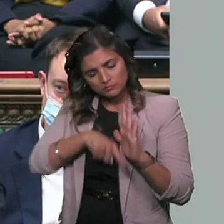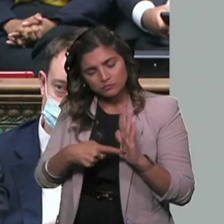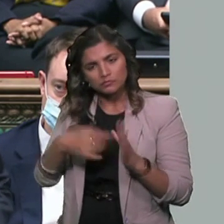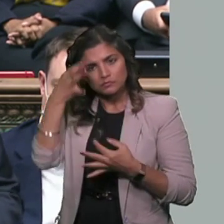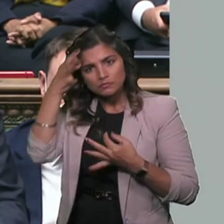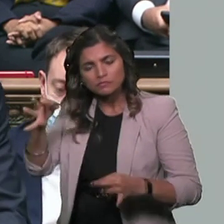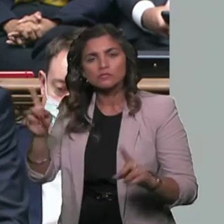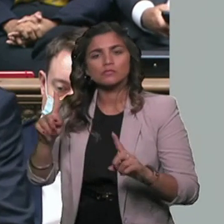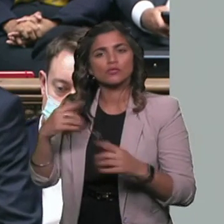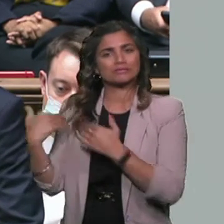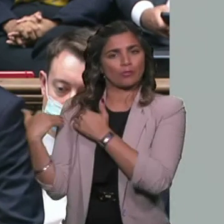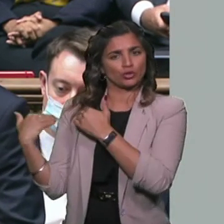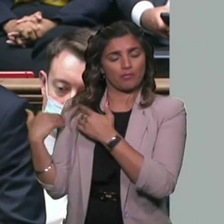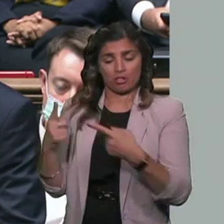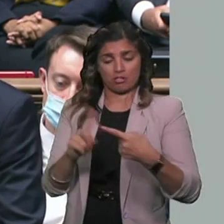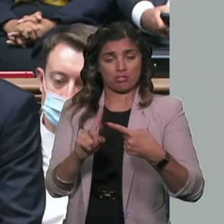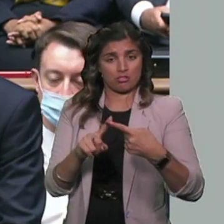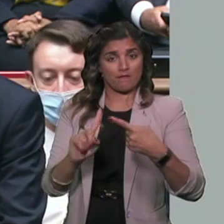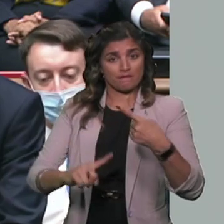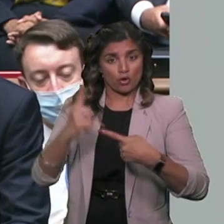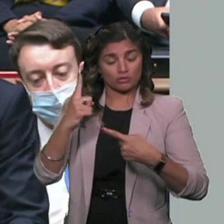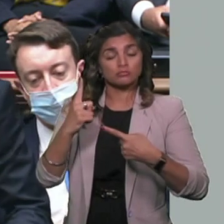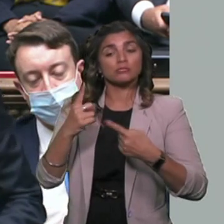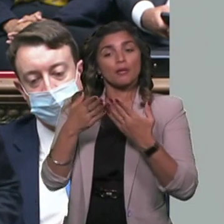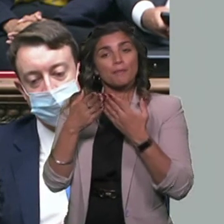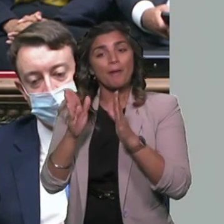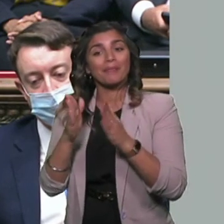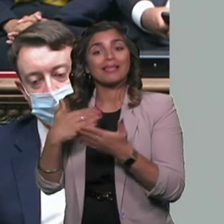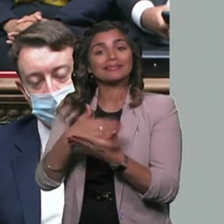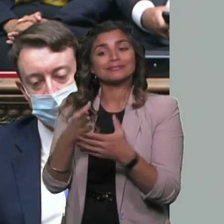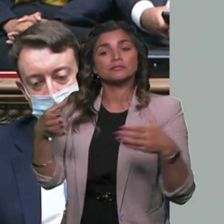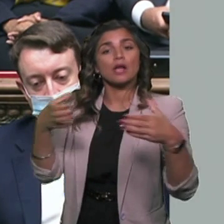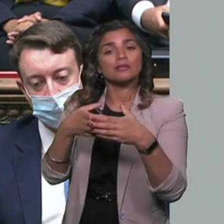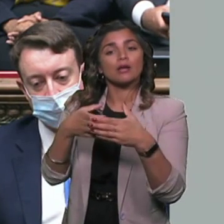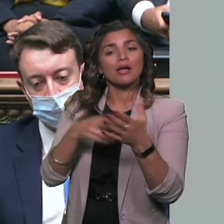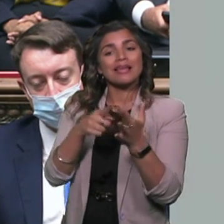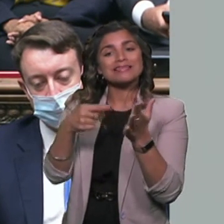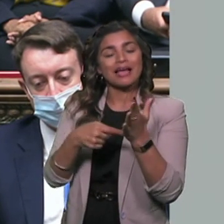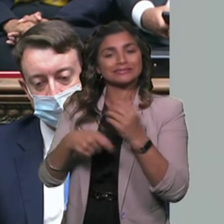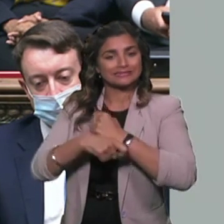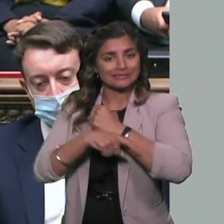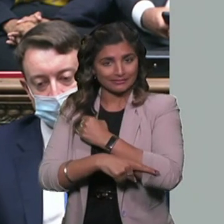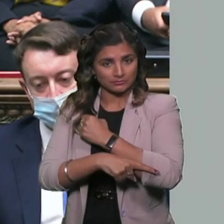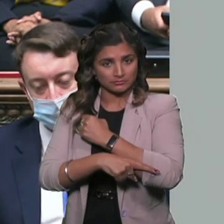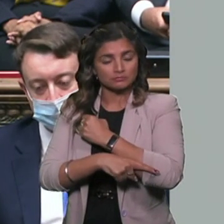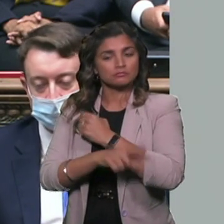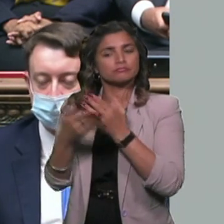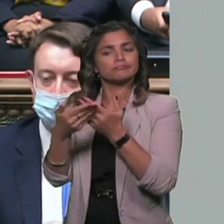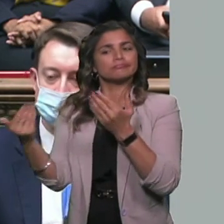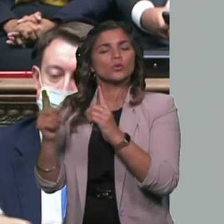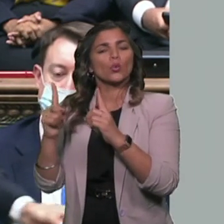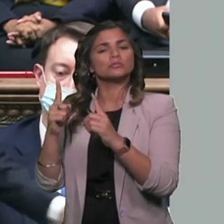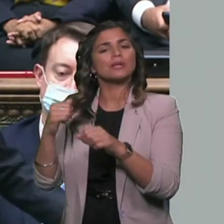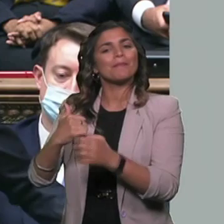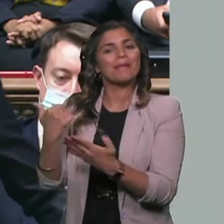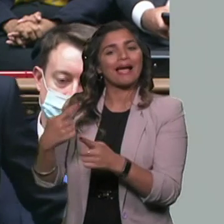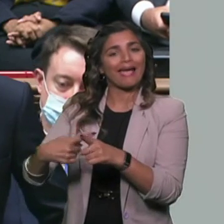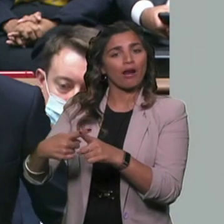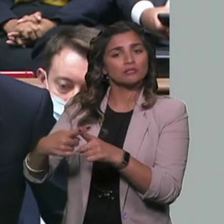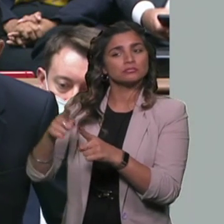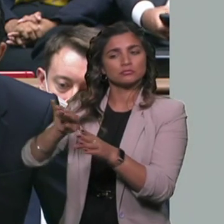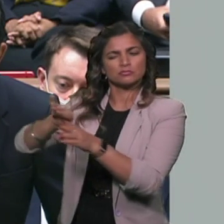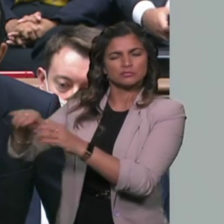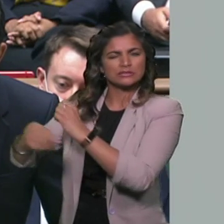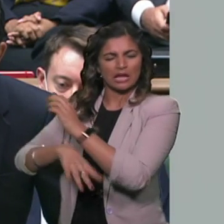First, underlying public sector net debt, excluding the impact of the Bank of England, must, as a percentage of GDP, be falling.